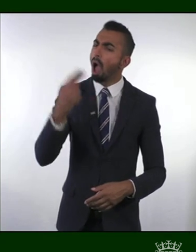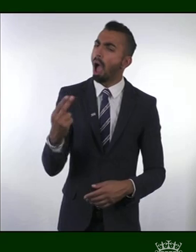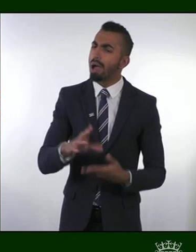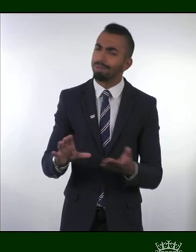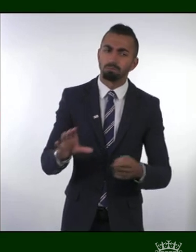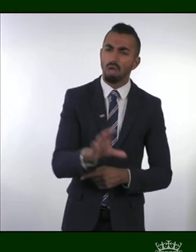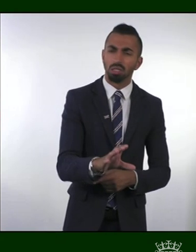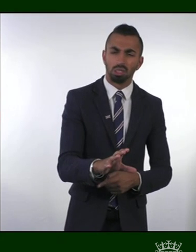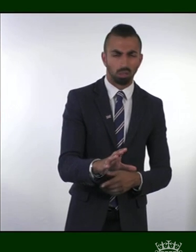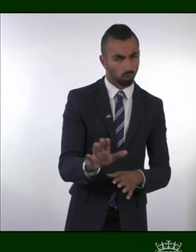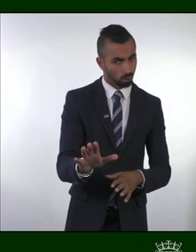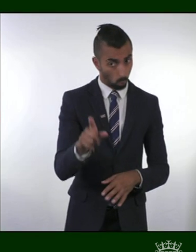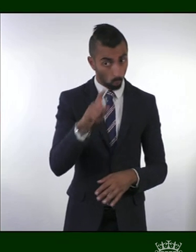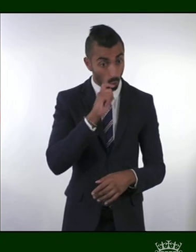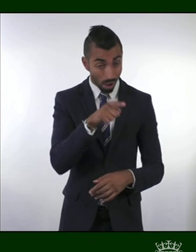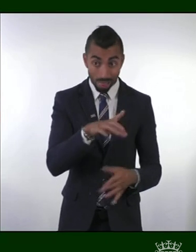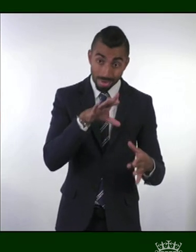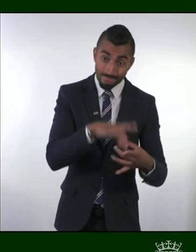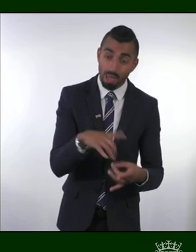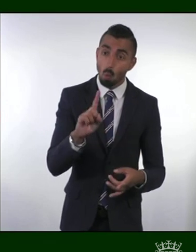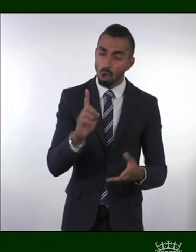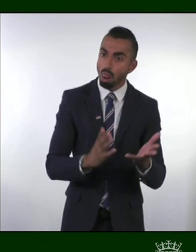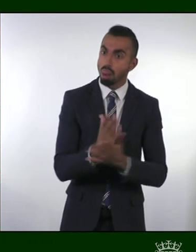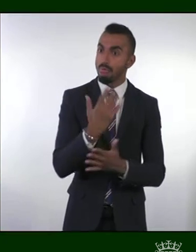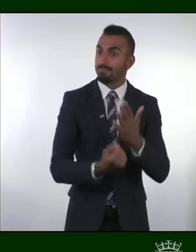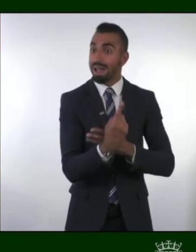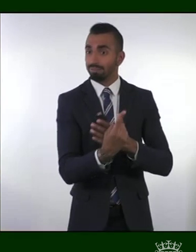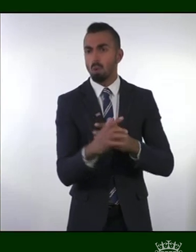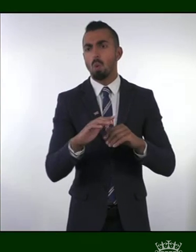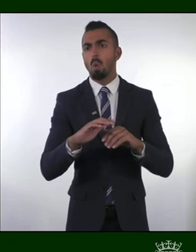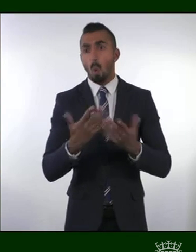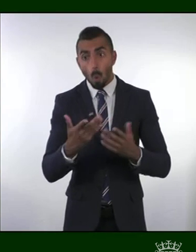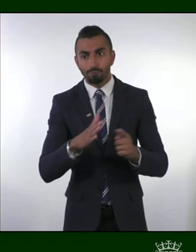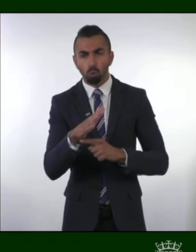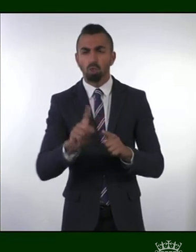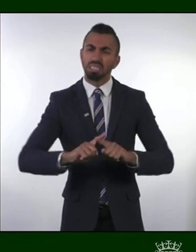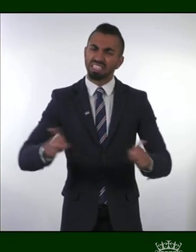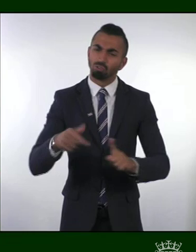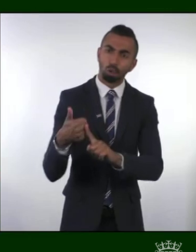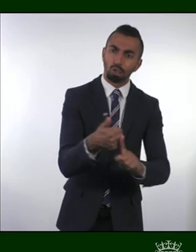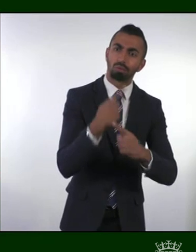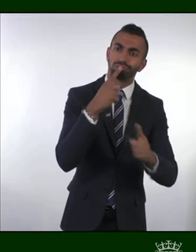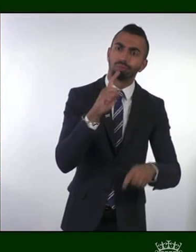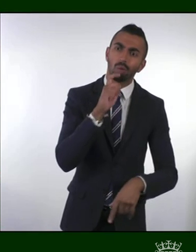If not, might further support for them be announced in the near future?